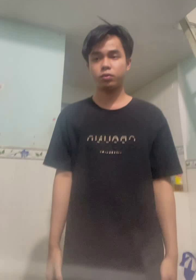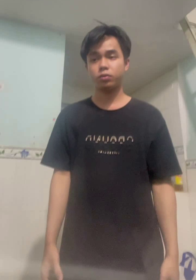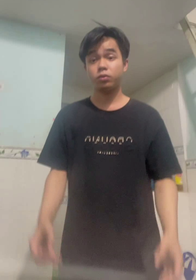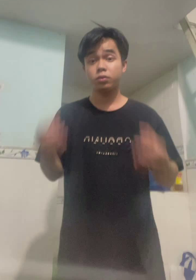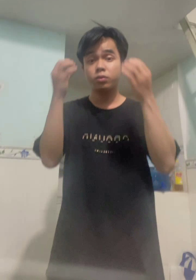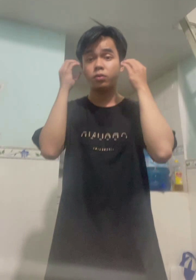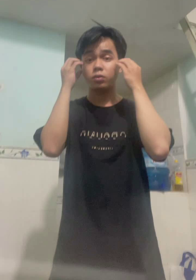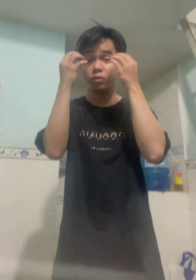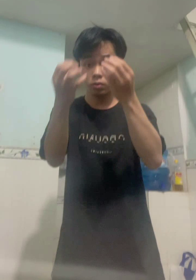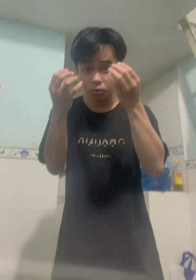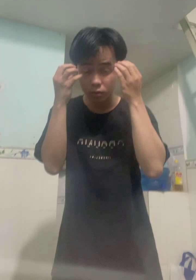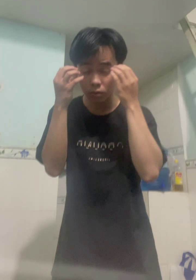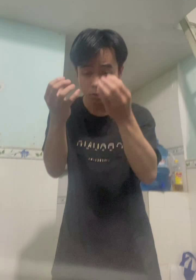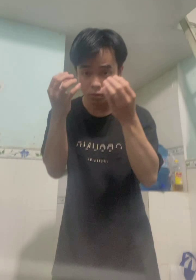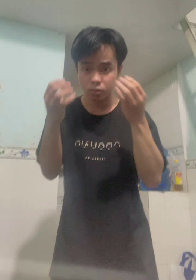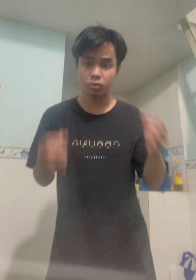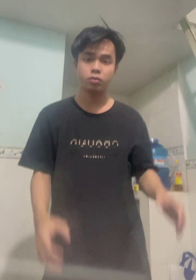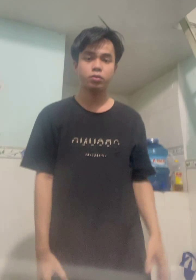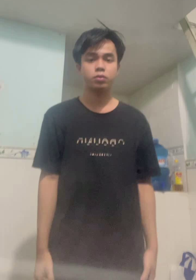ngac nhien